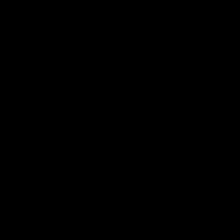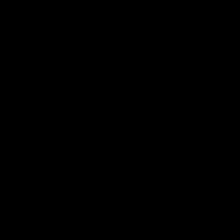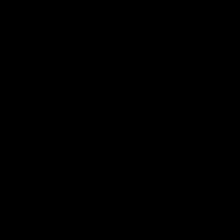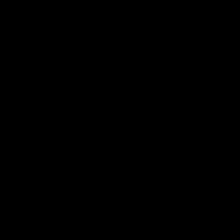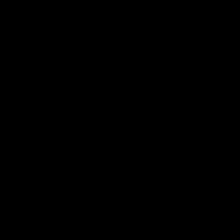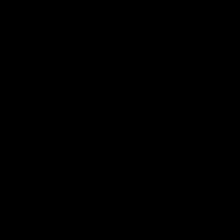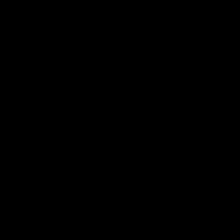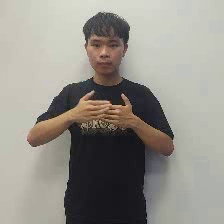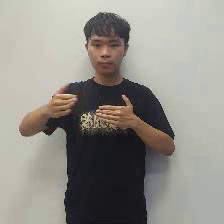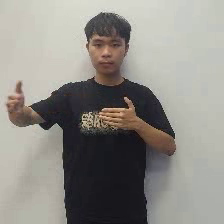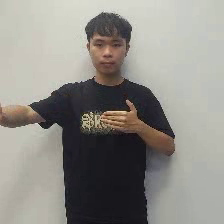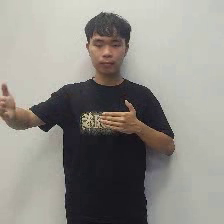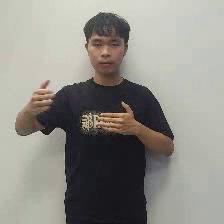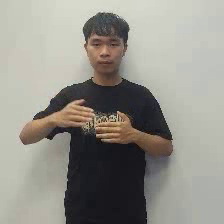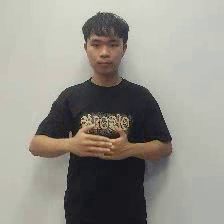Xa